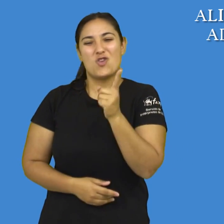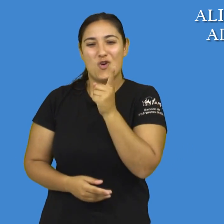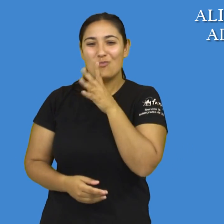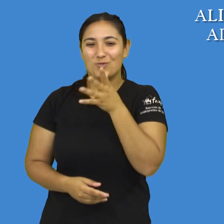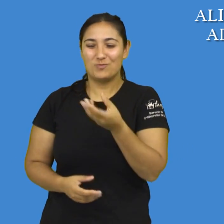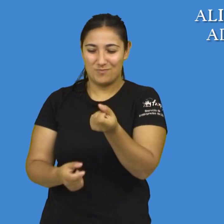motivo